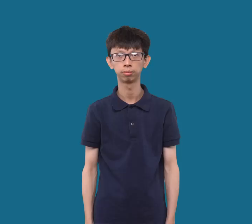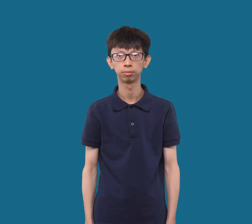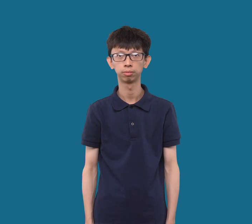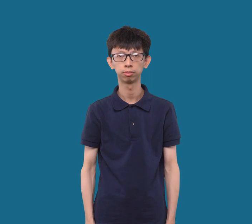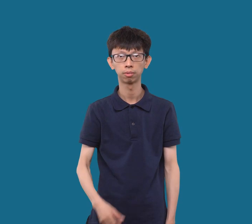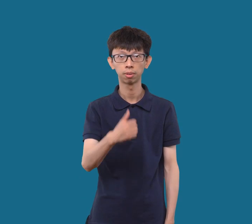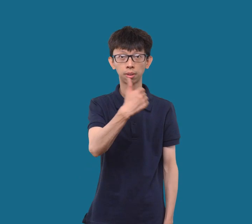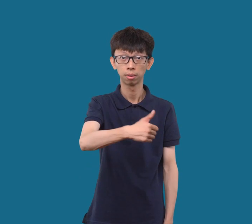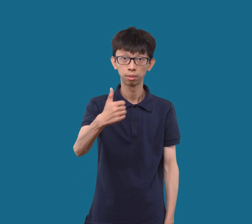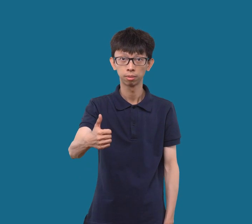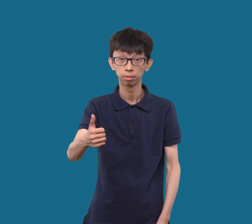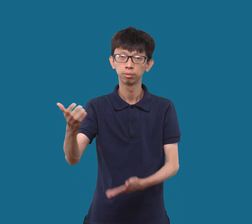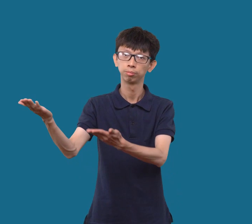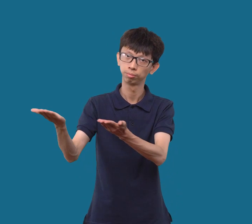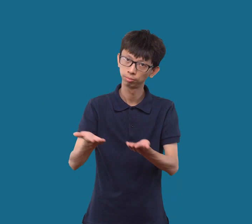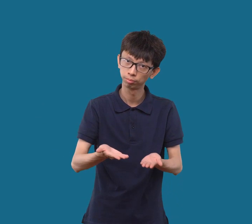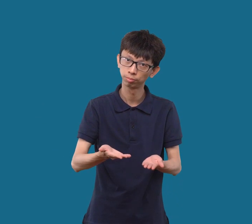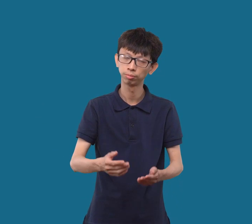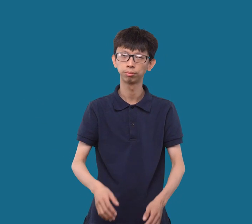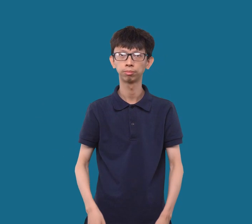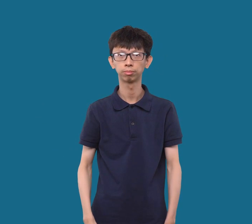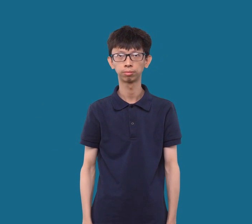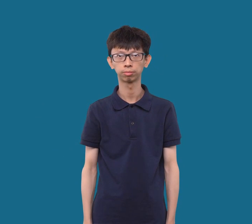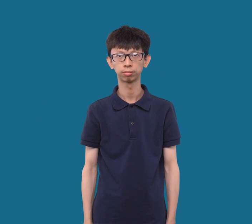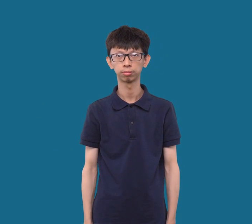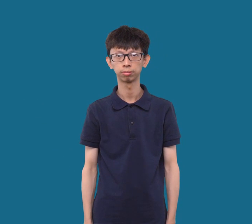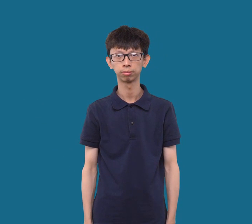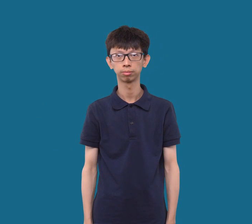khách mời